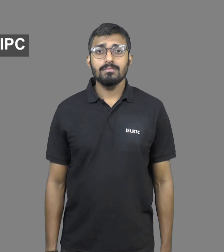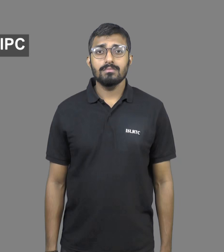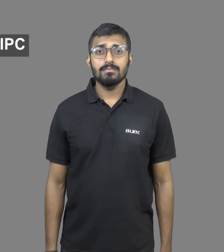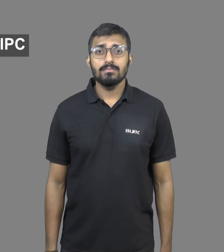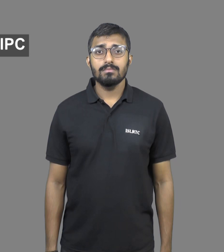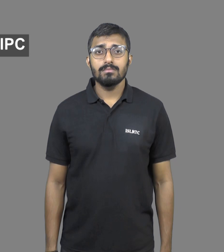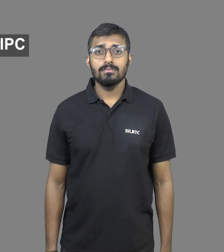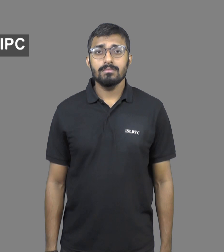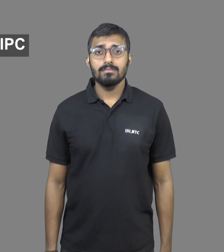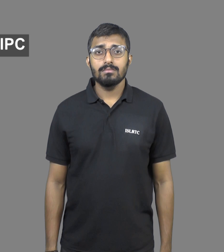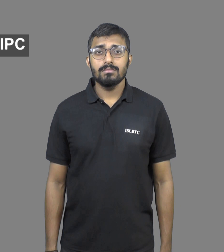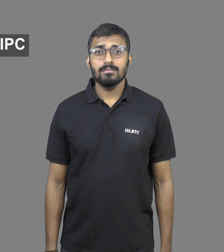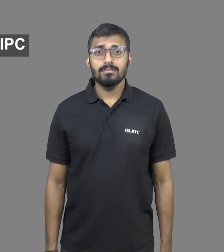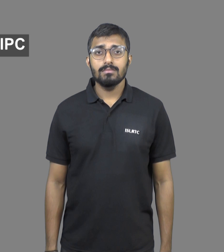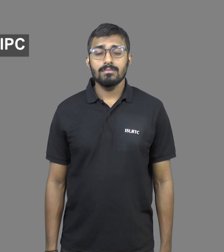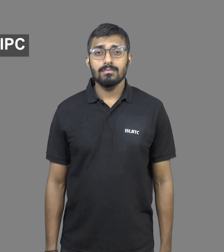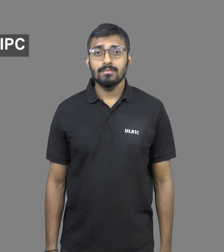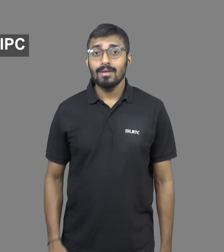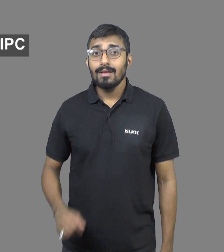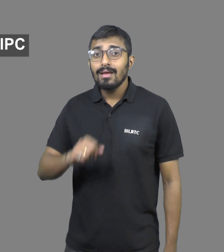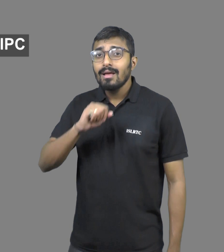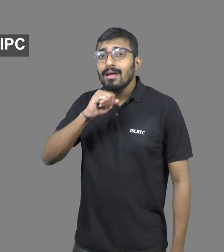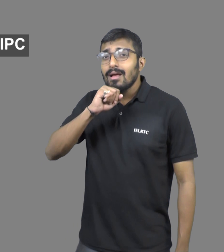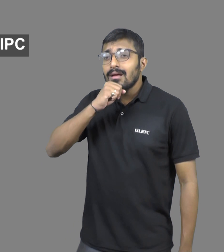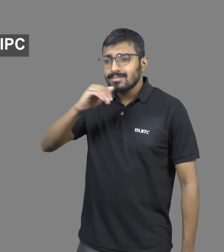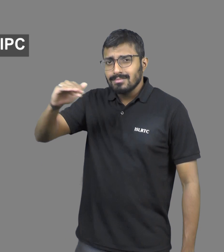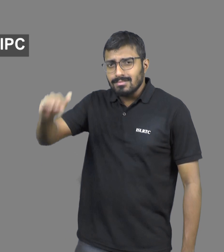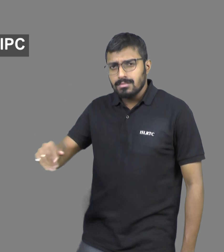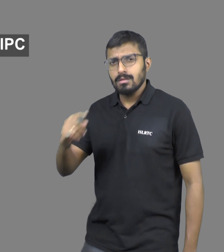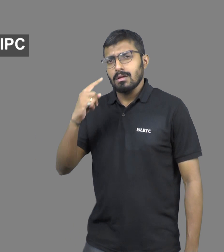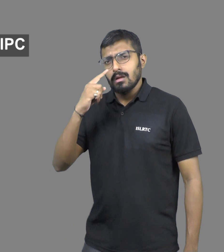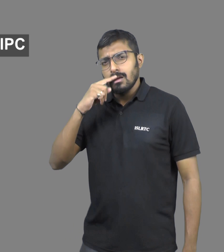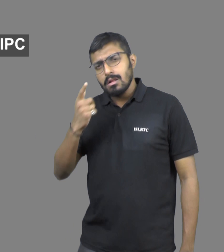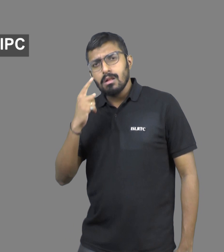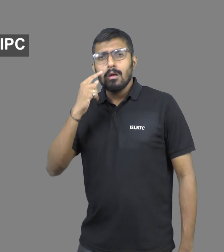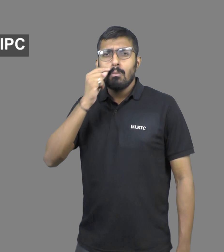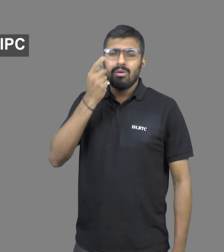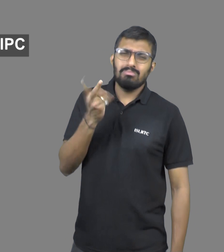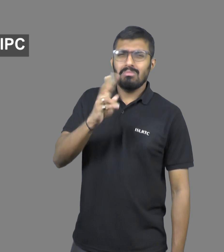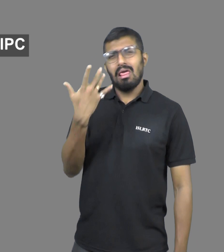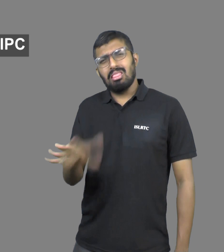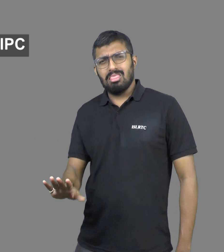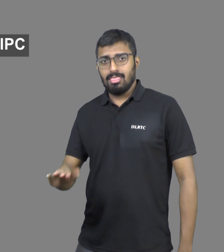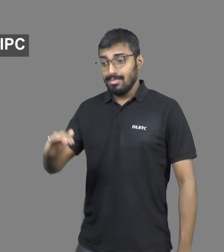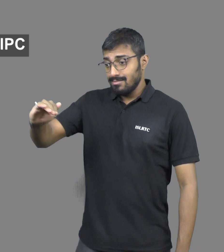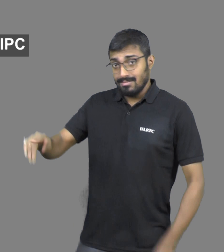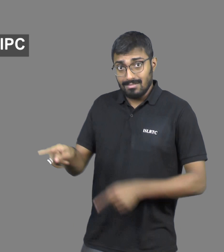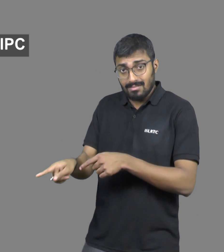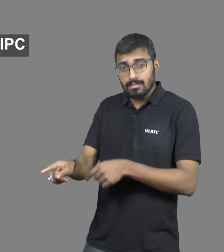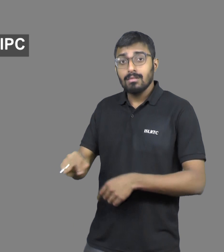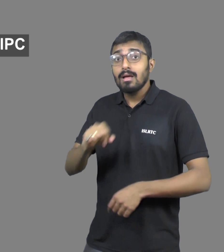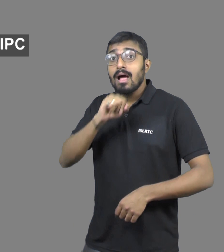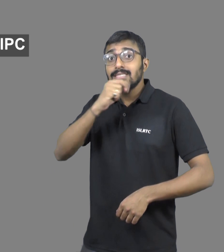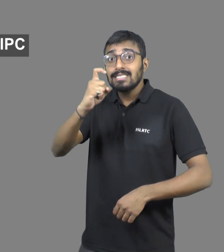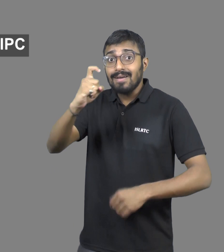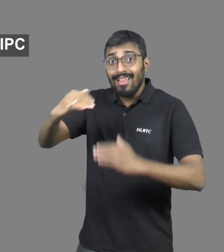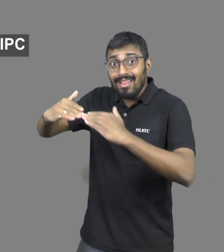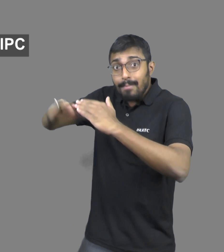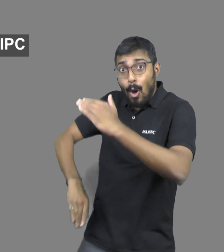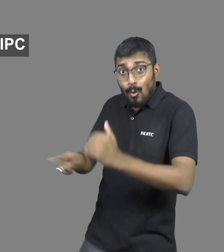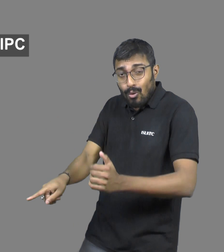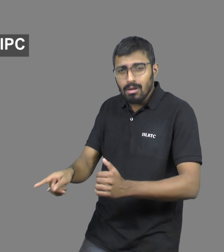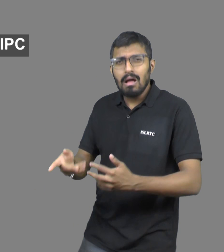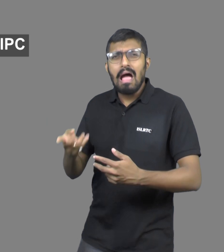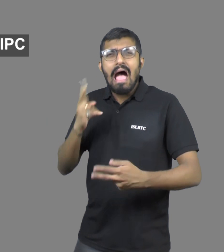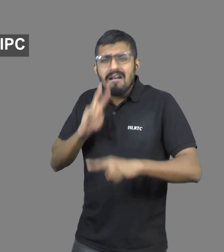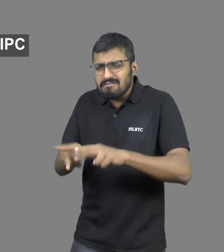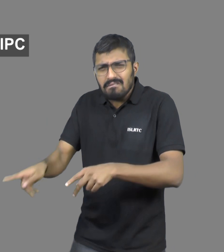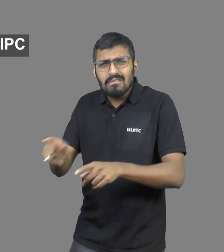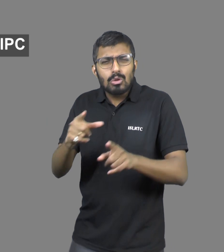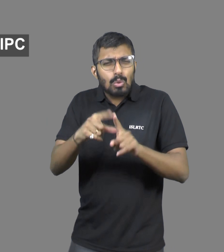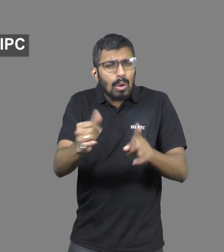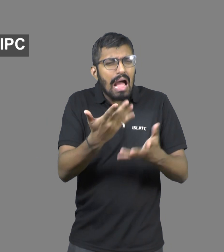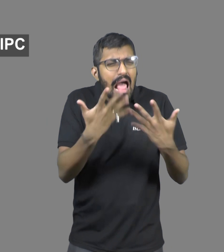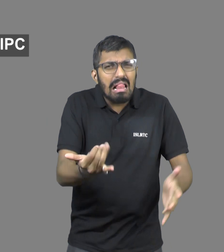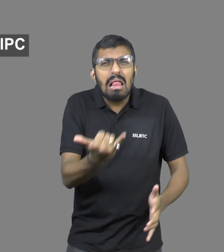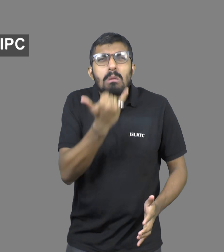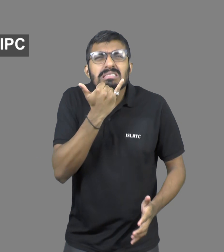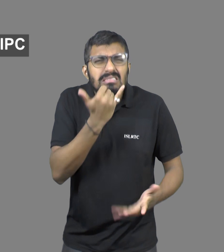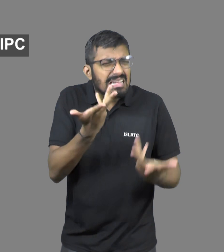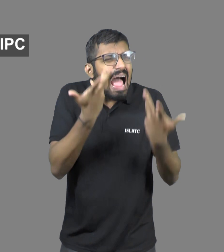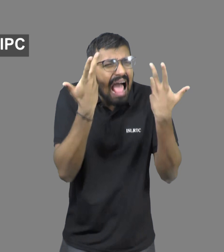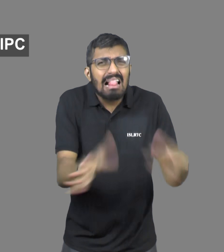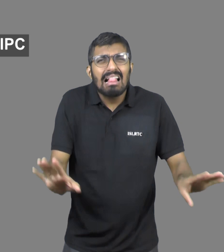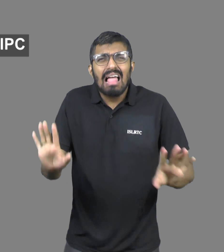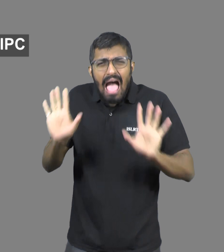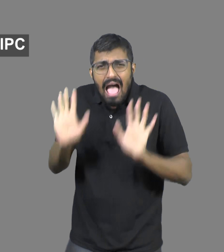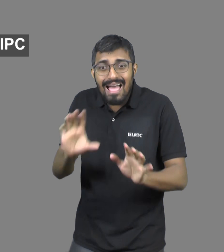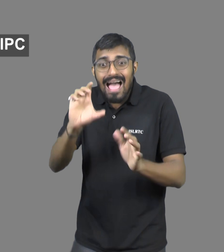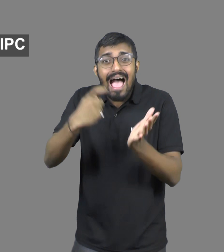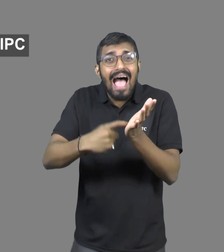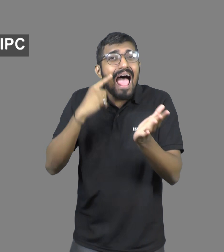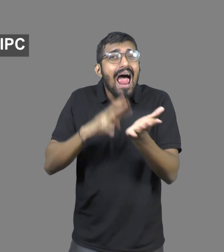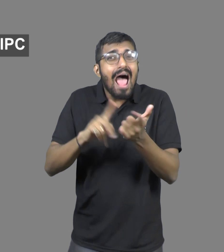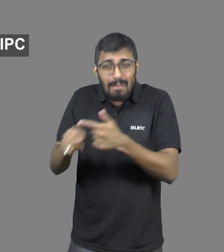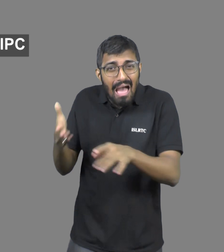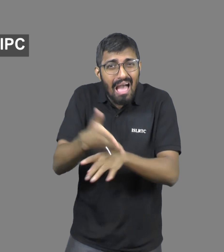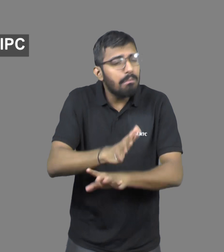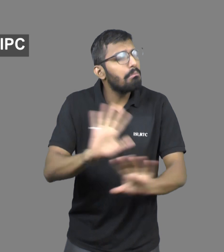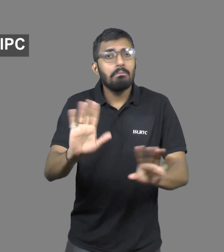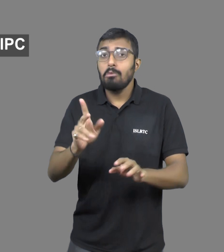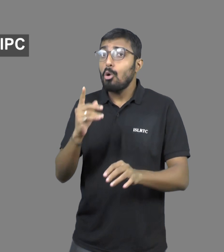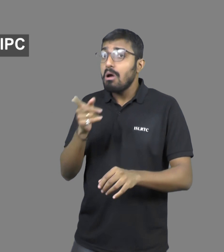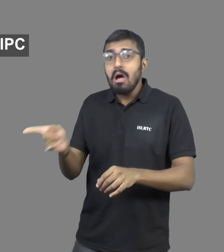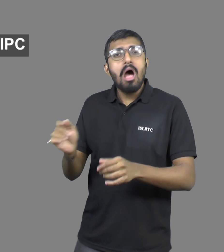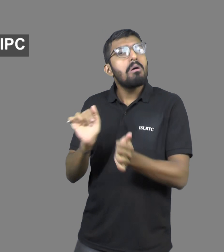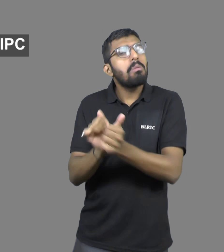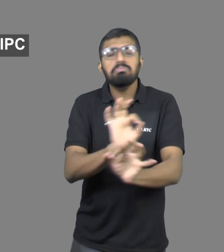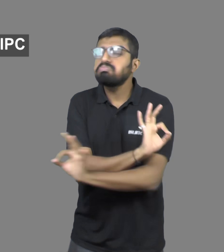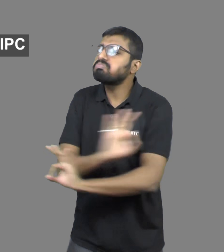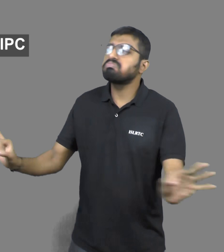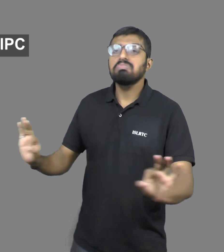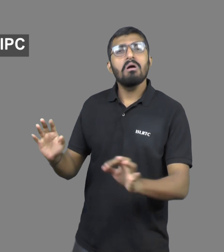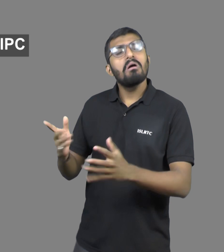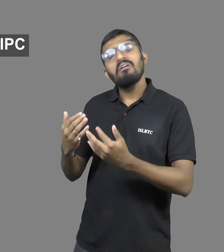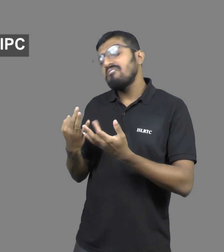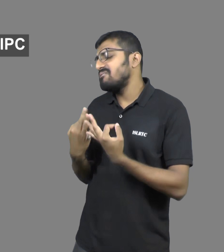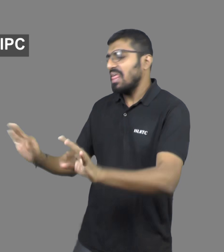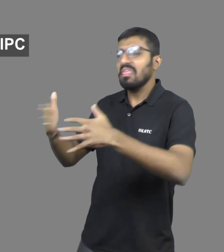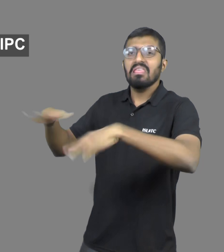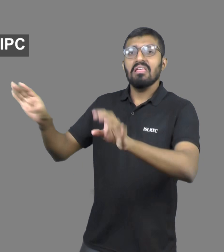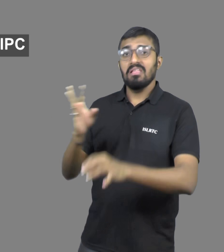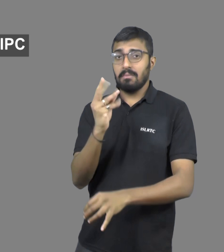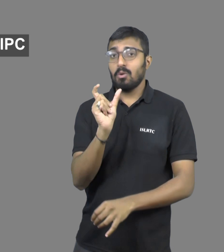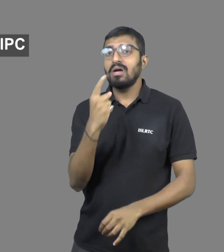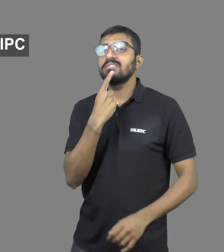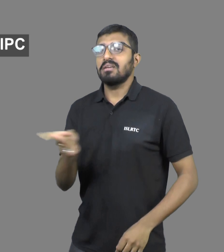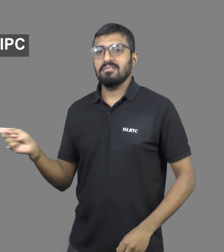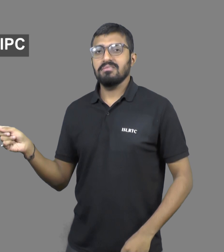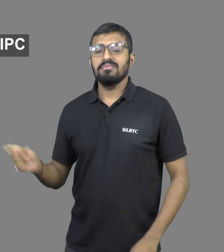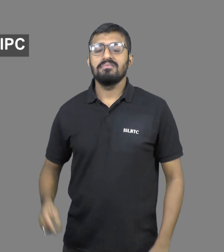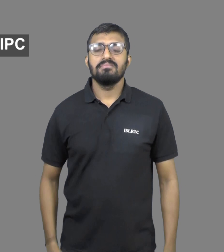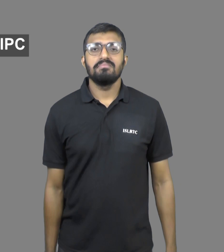Section 82 IPC